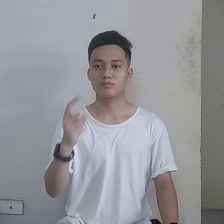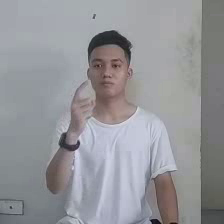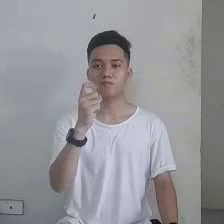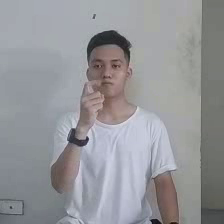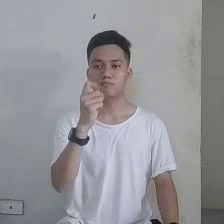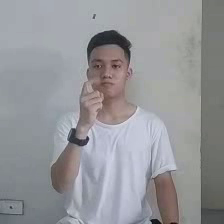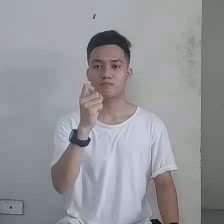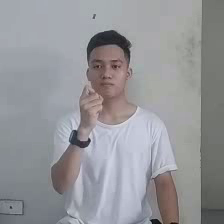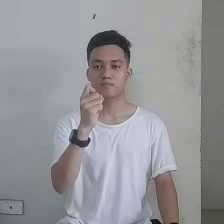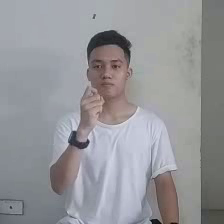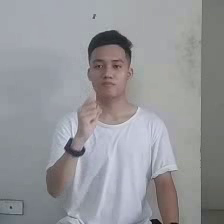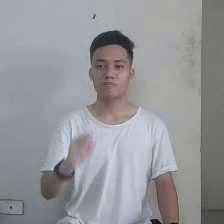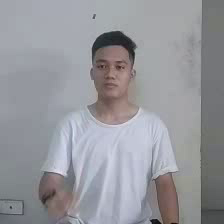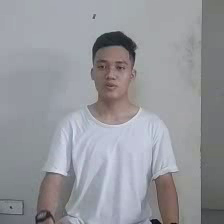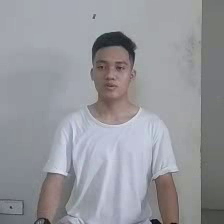Đâu